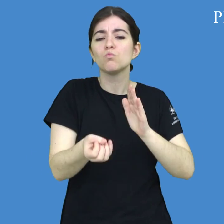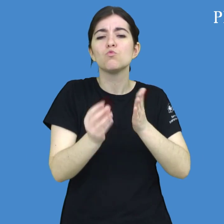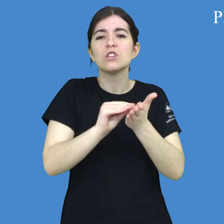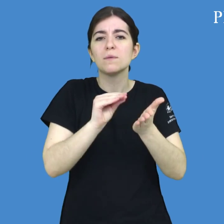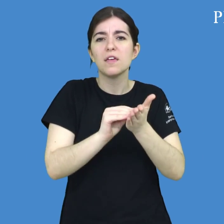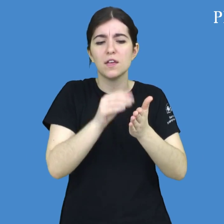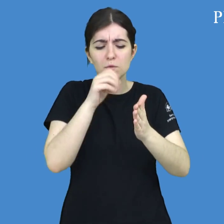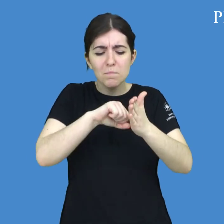vez